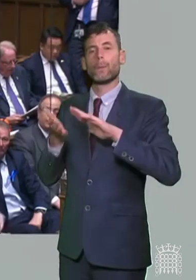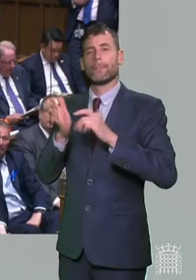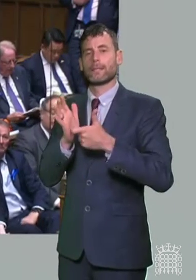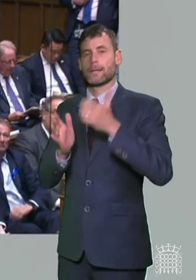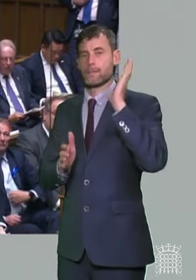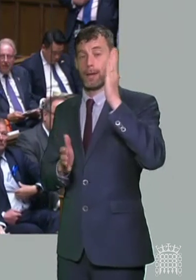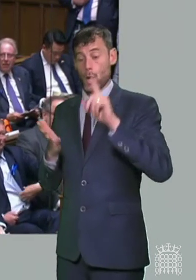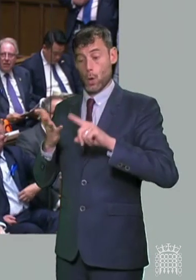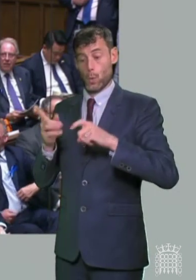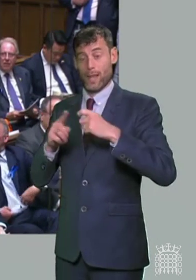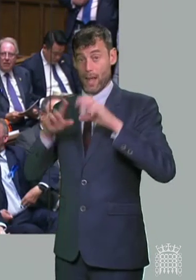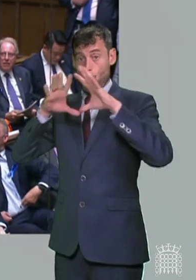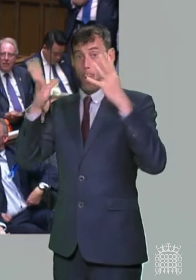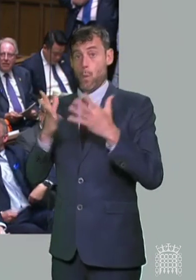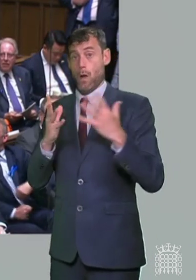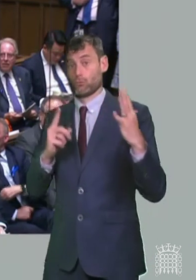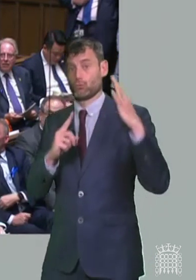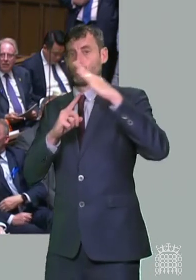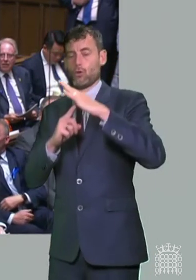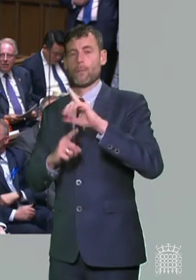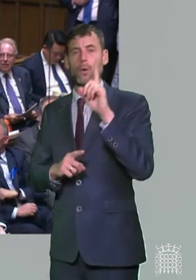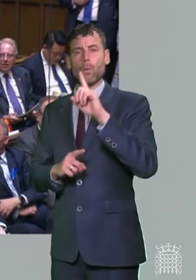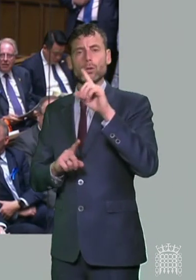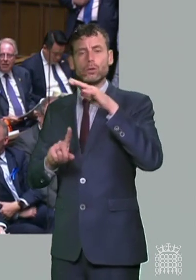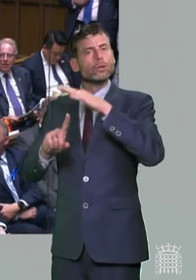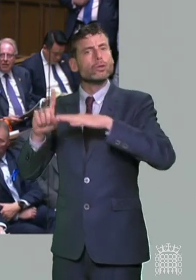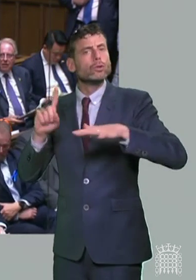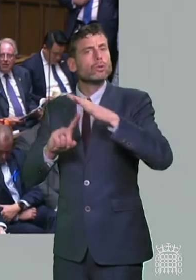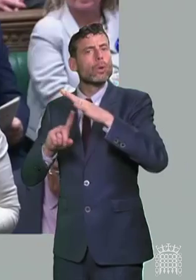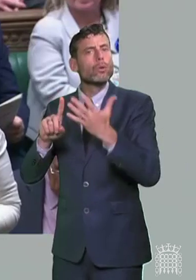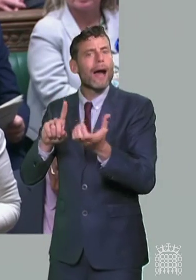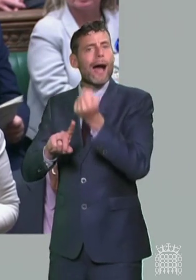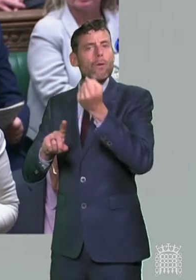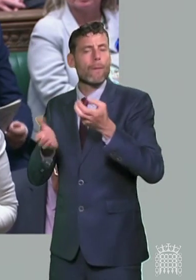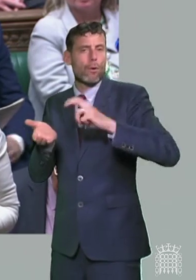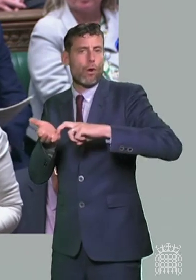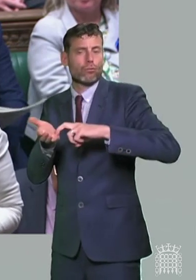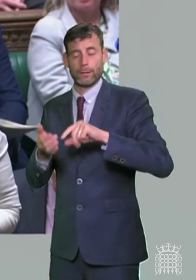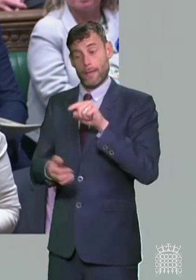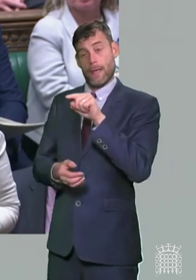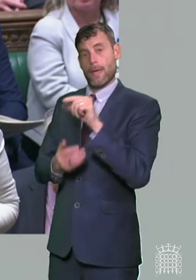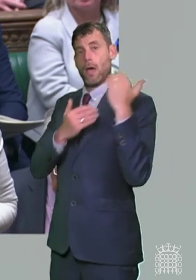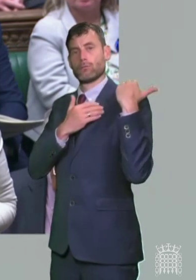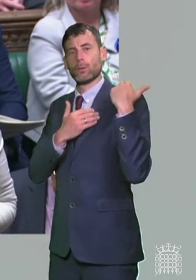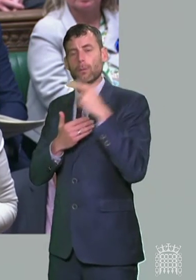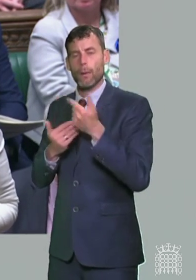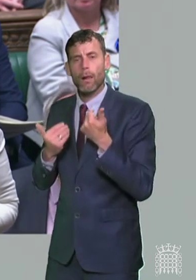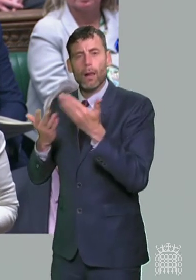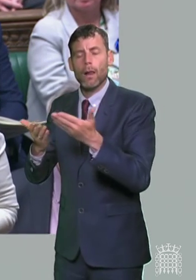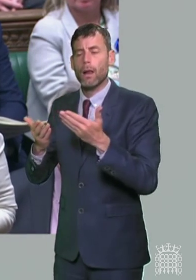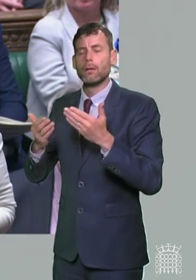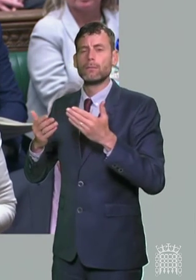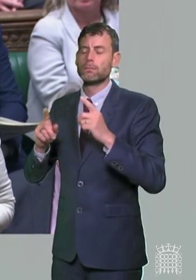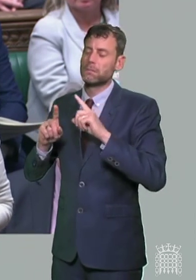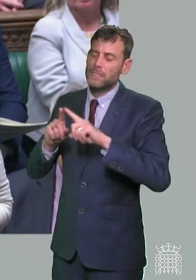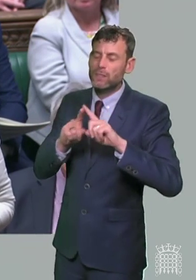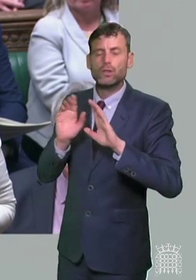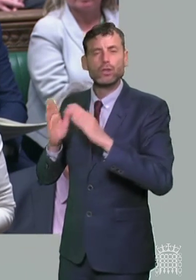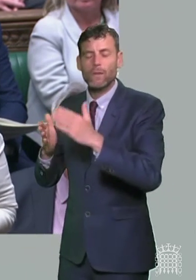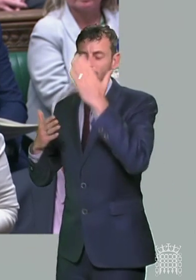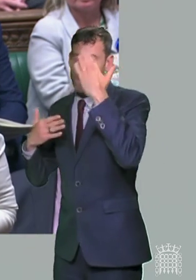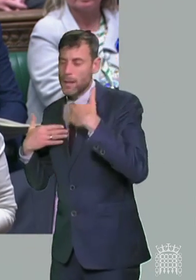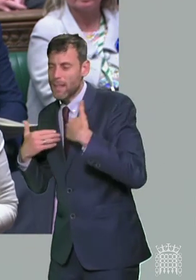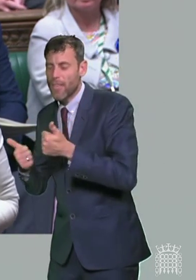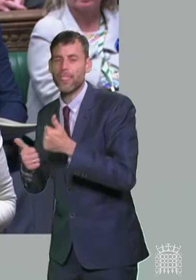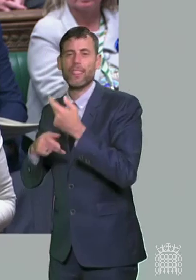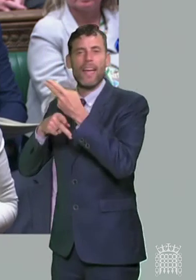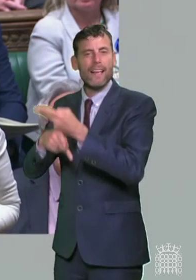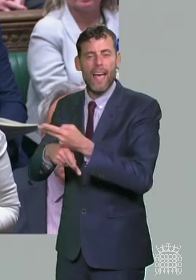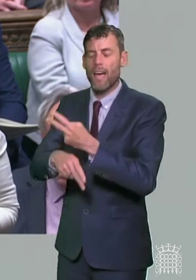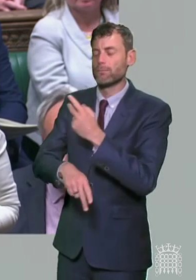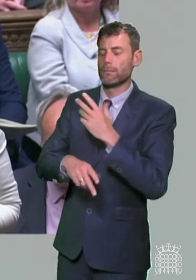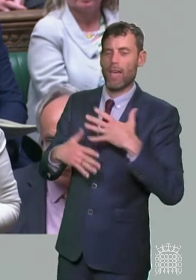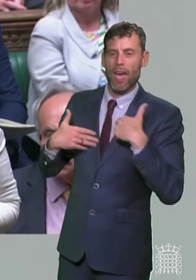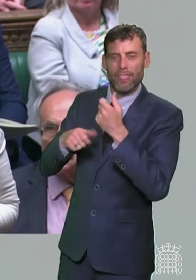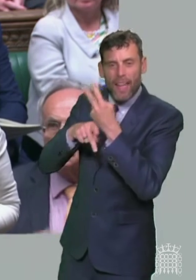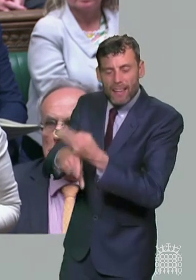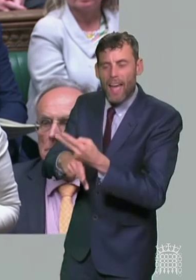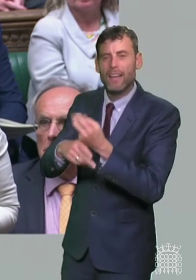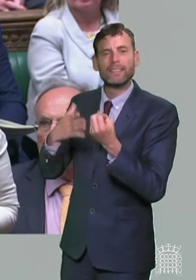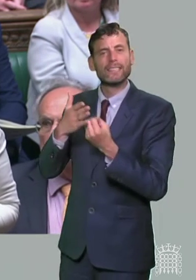The UK is the global leader in social outcomes contracts, which can deliver public services in an array of areas, from healthcare to mental healthcare, employment, education and development aid.